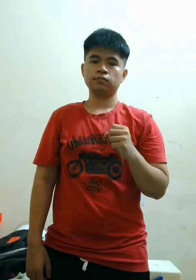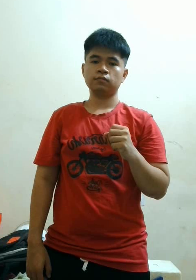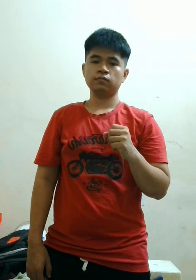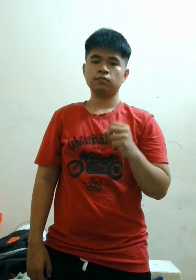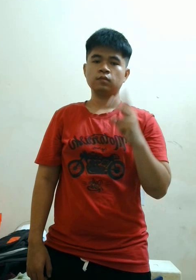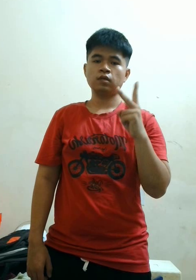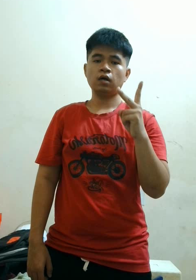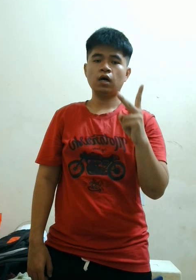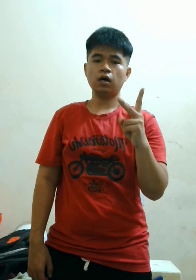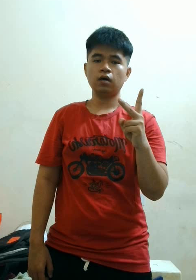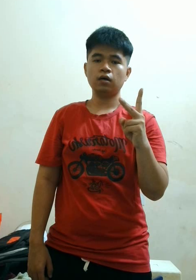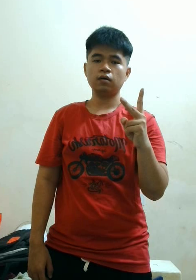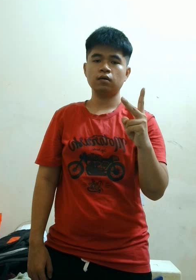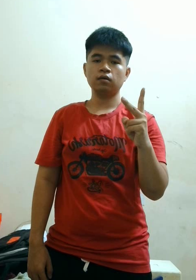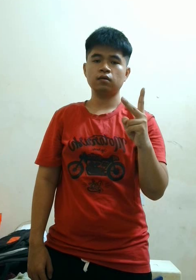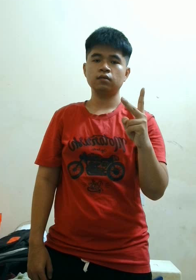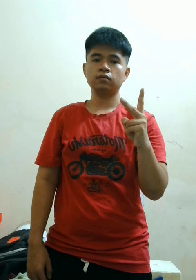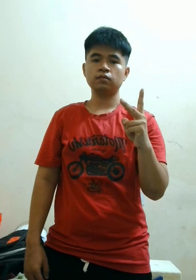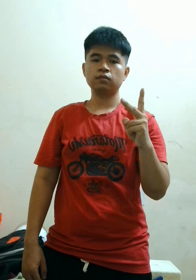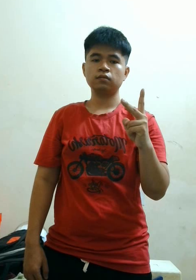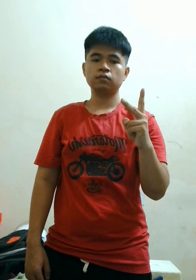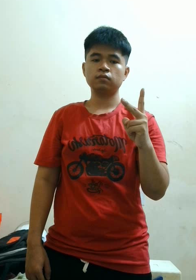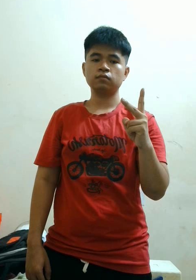h